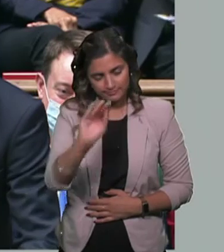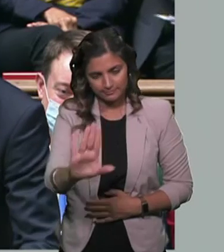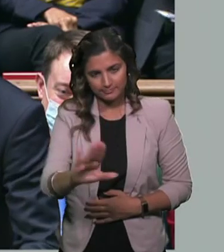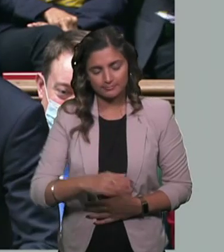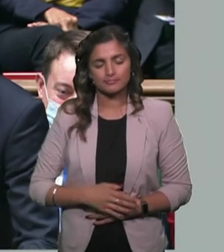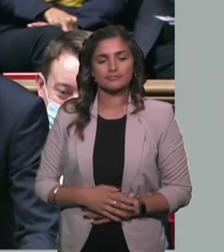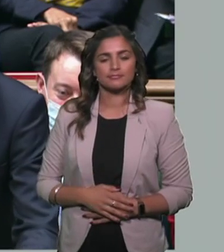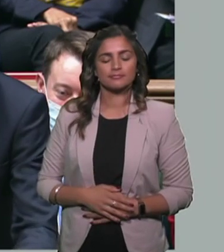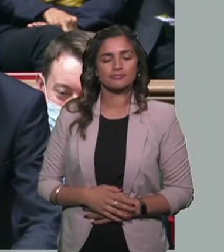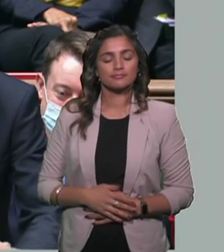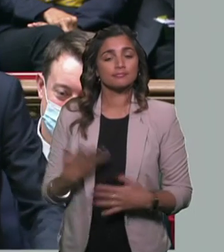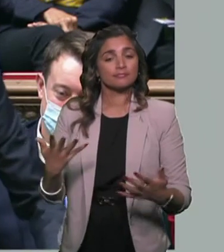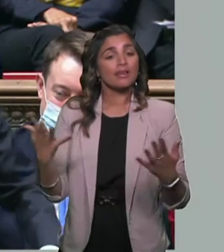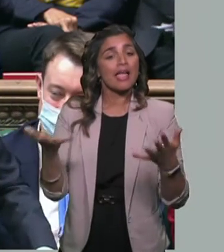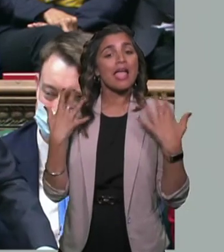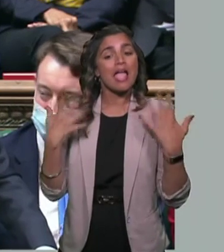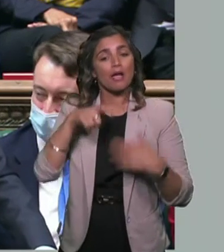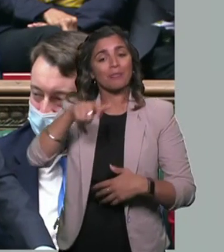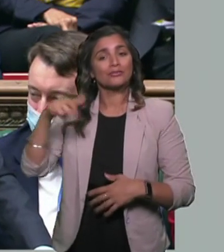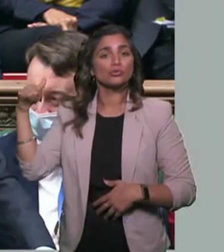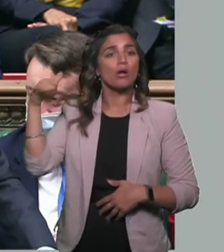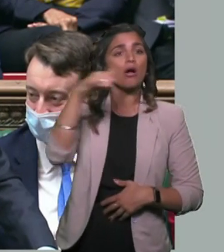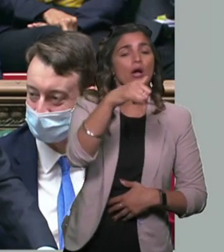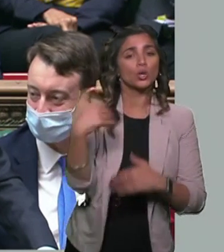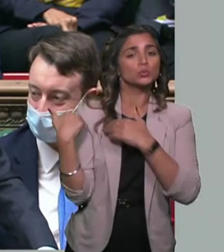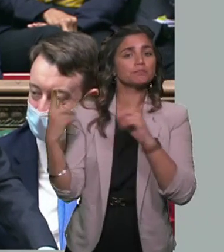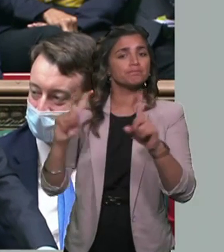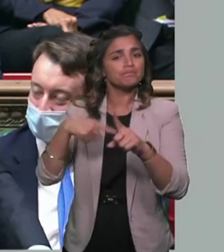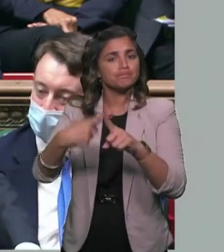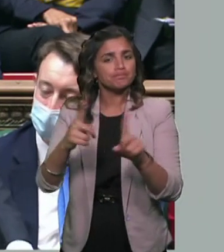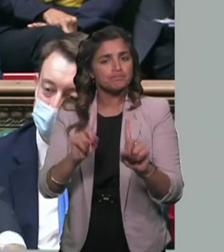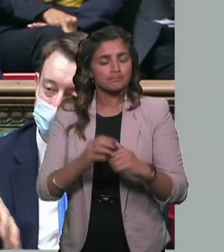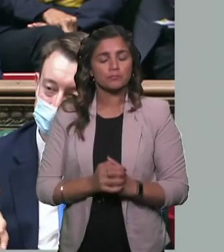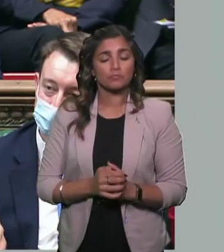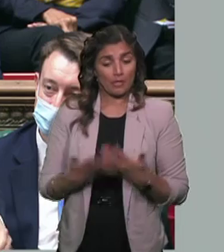Let me turn now to air passenger duty.